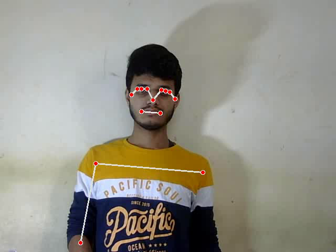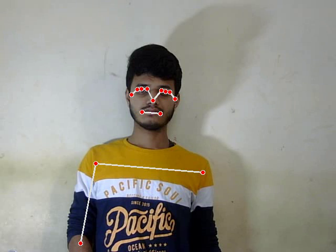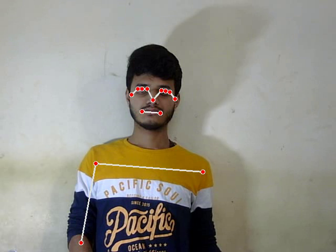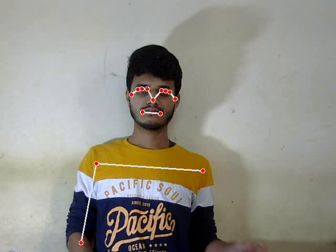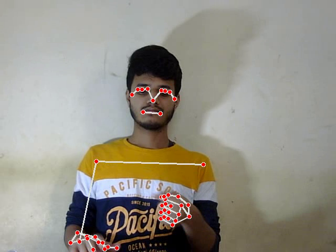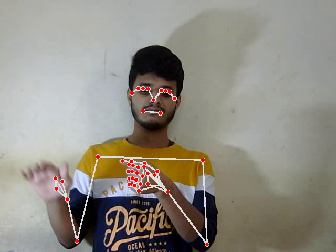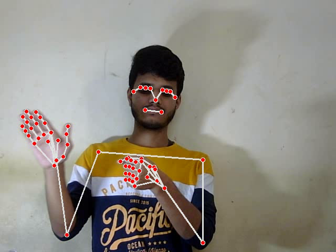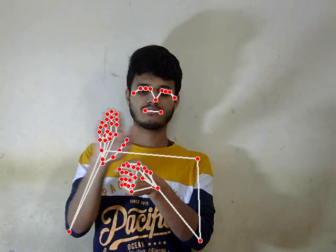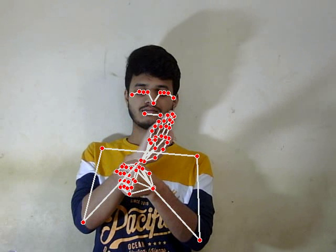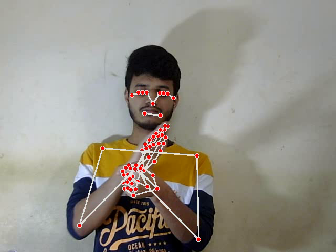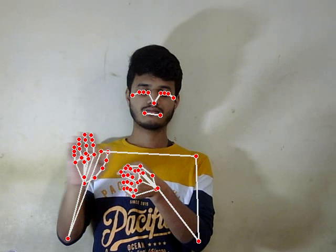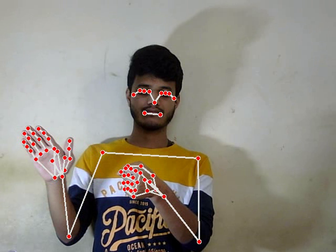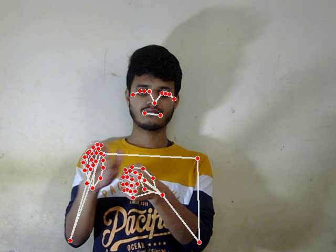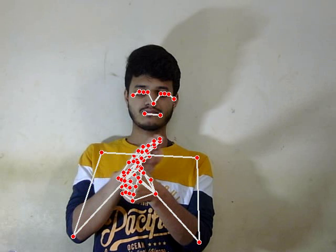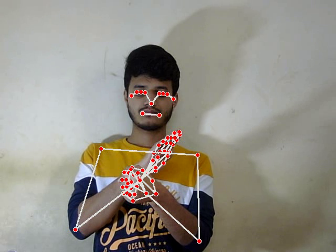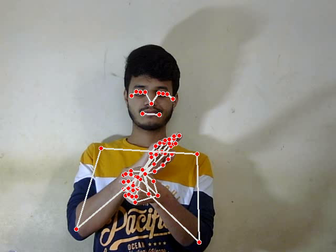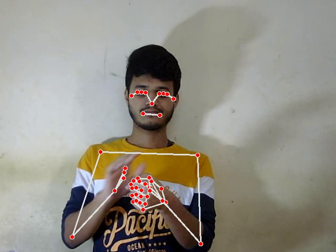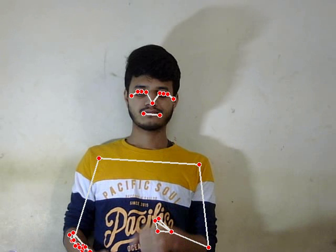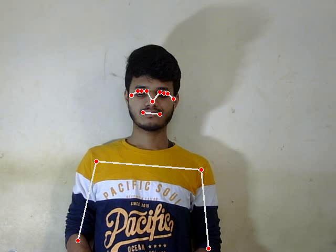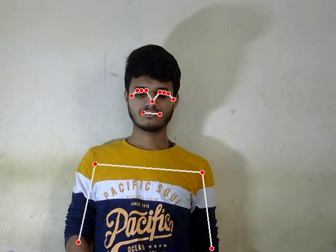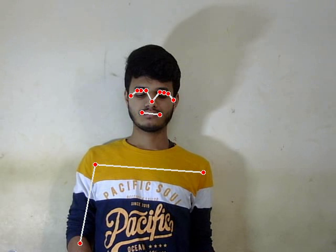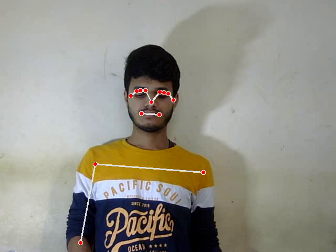busy